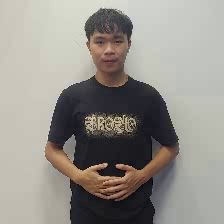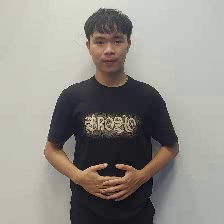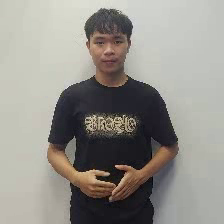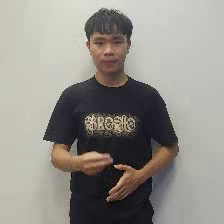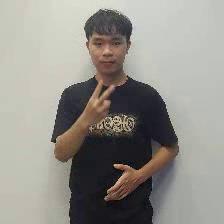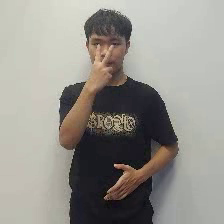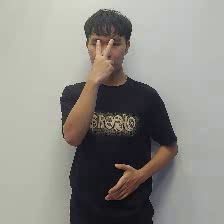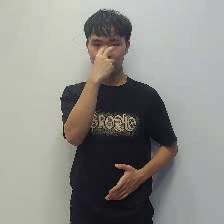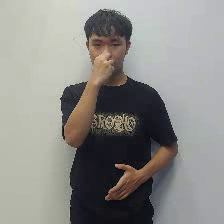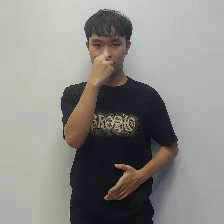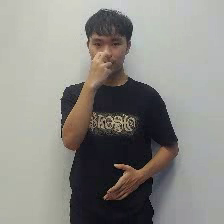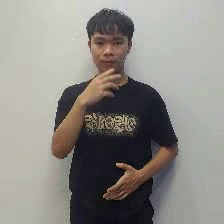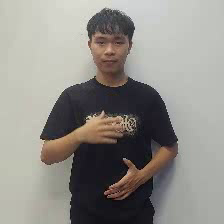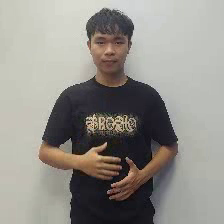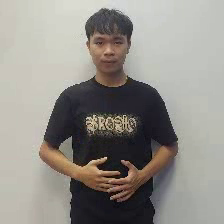Khóc